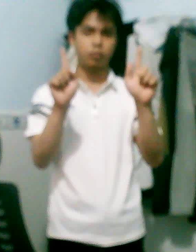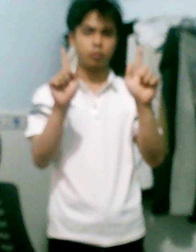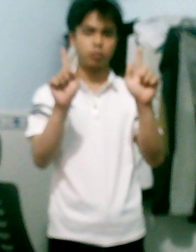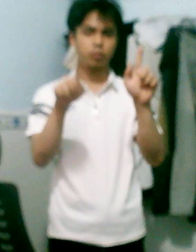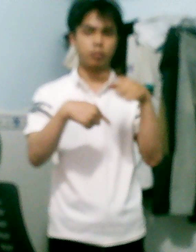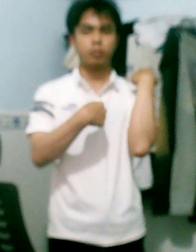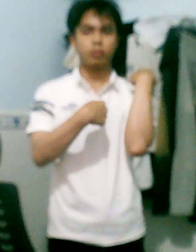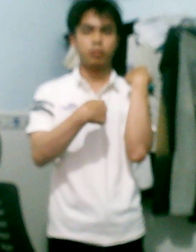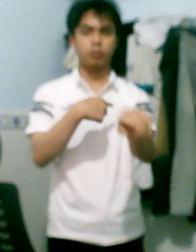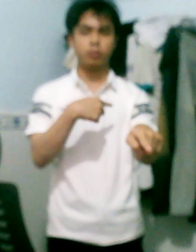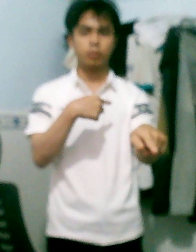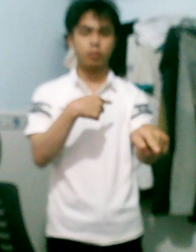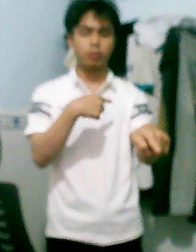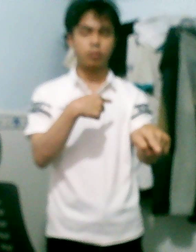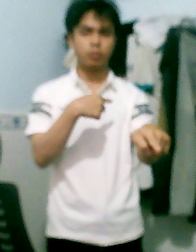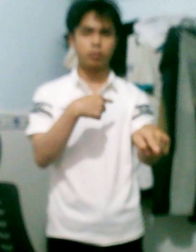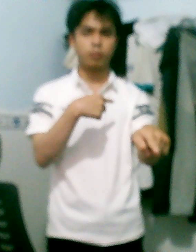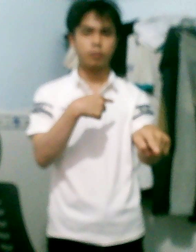phut